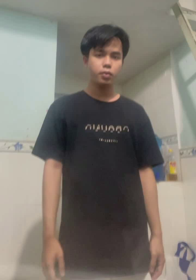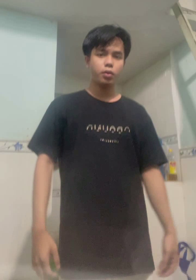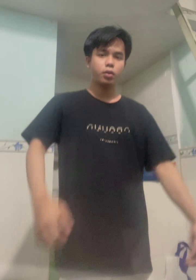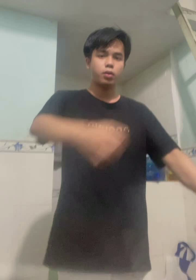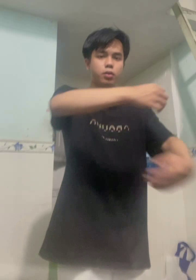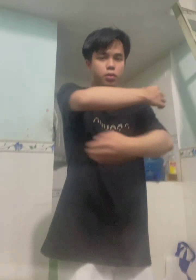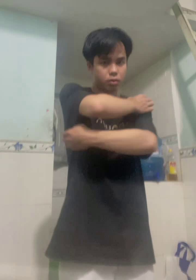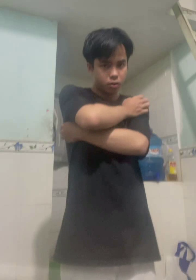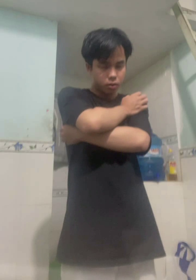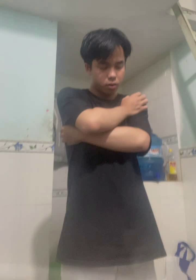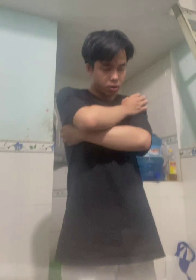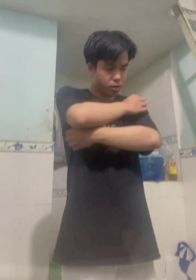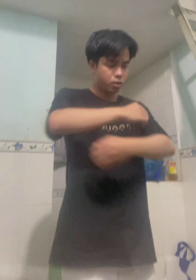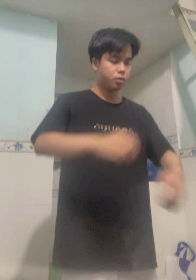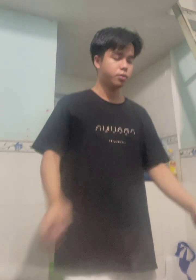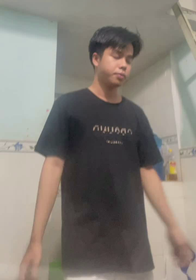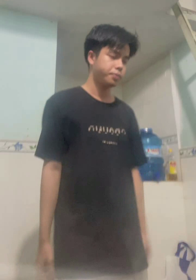om